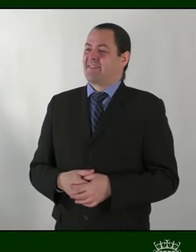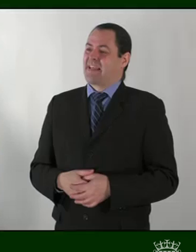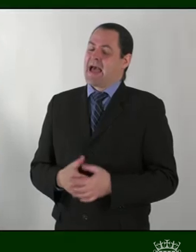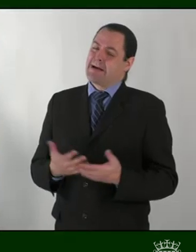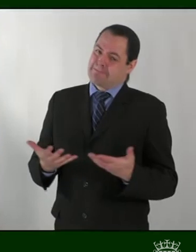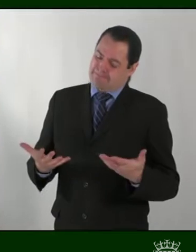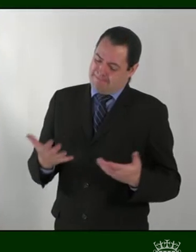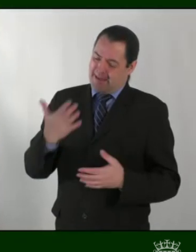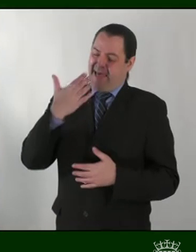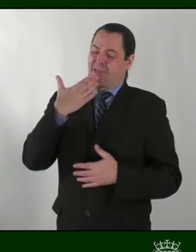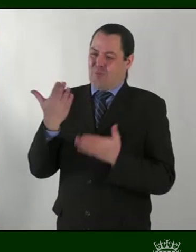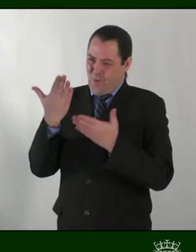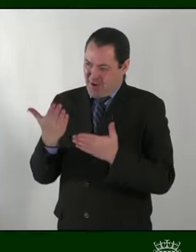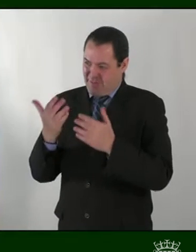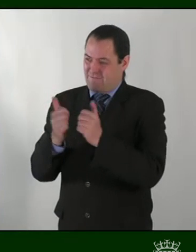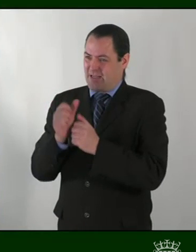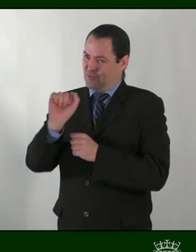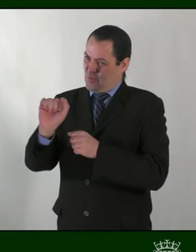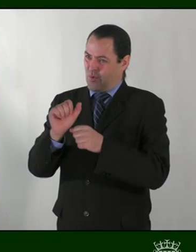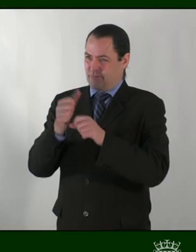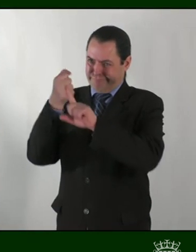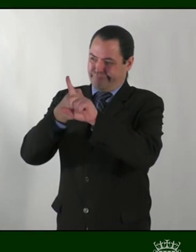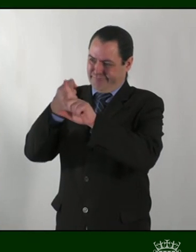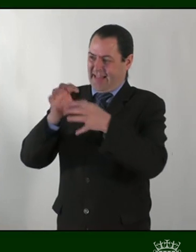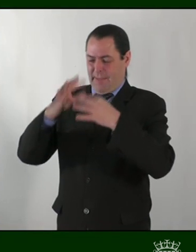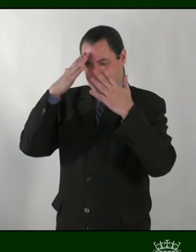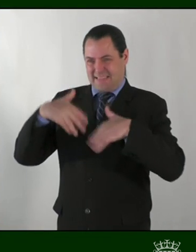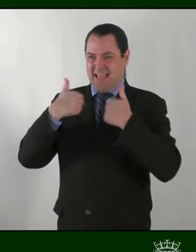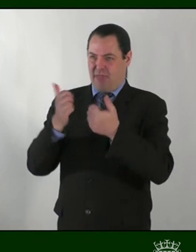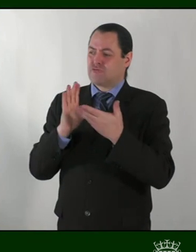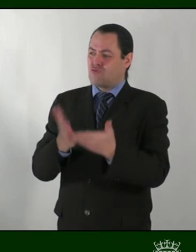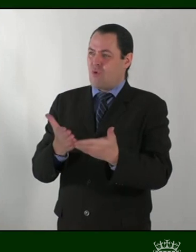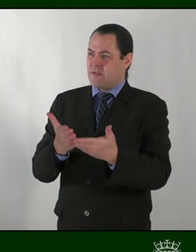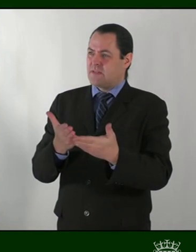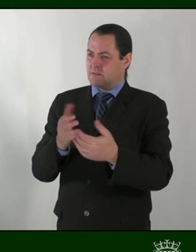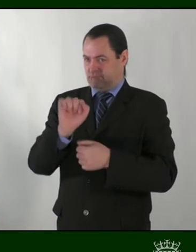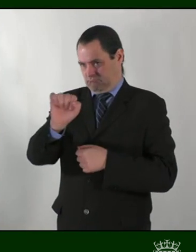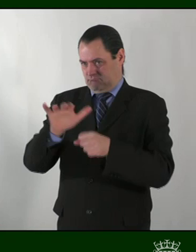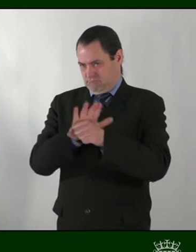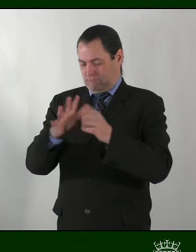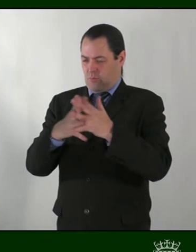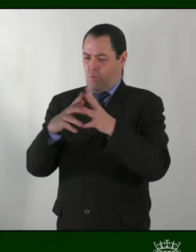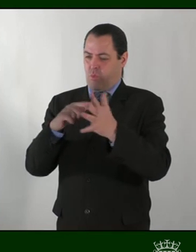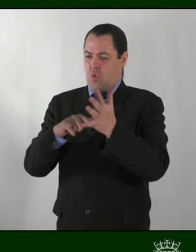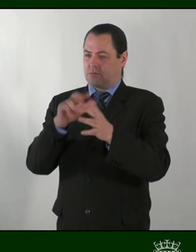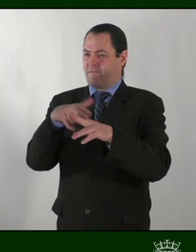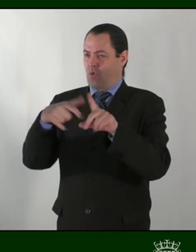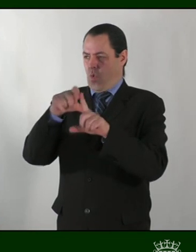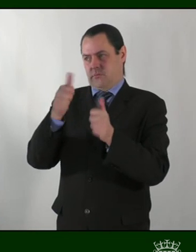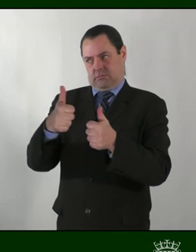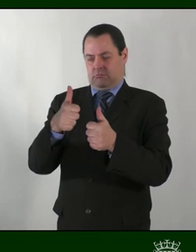I thank my honourable Friend for what he is doing to champion mental health services in Watford.